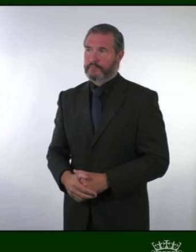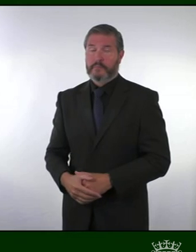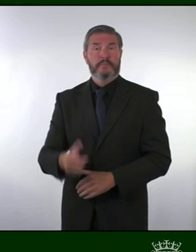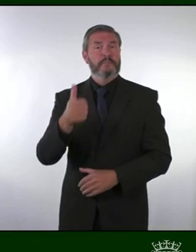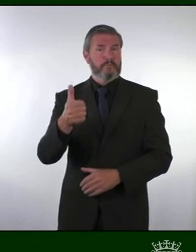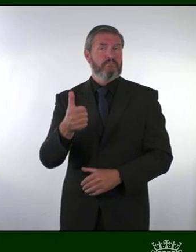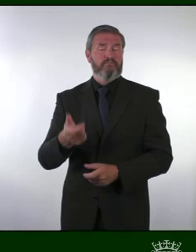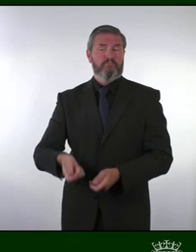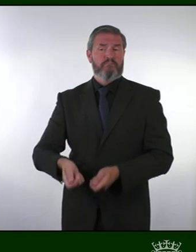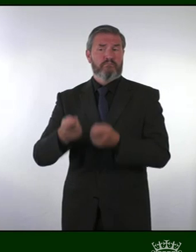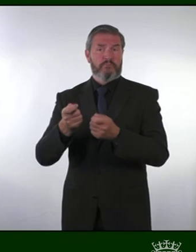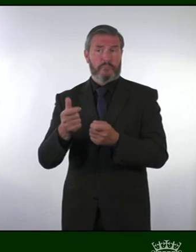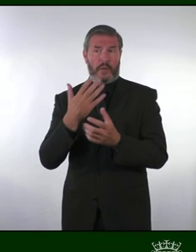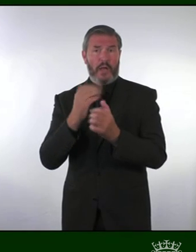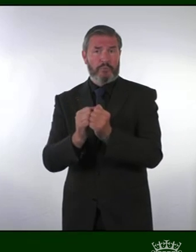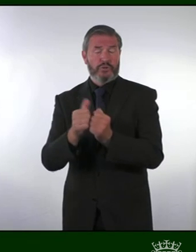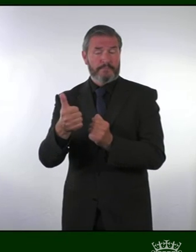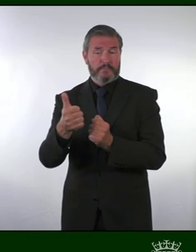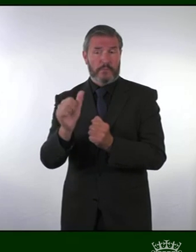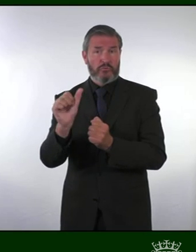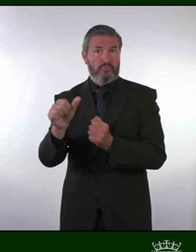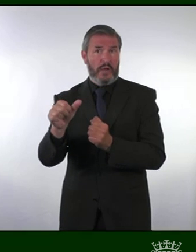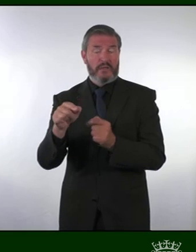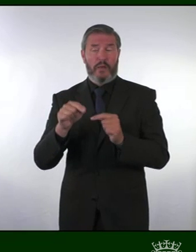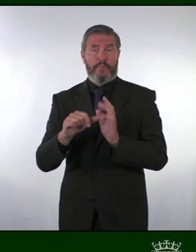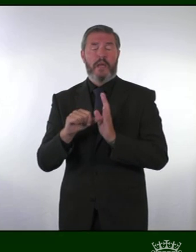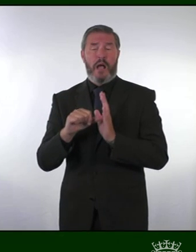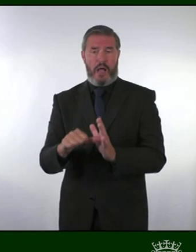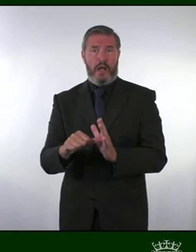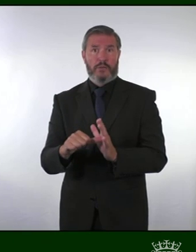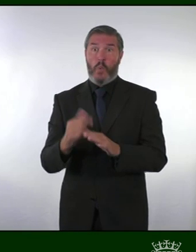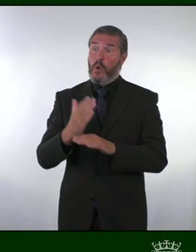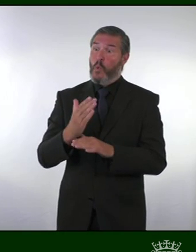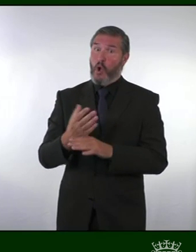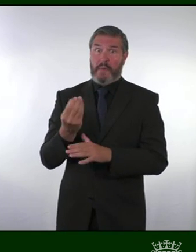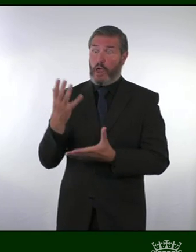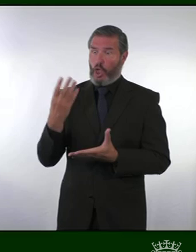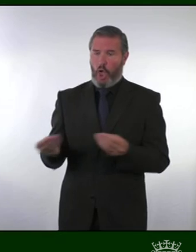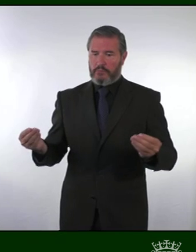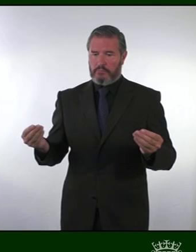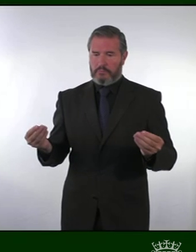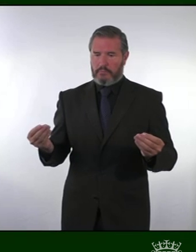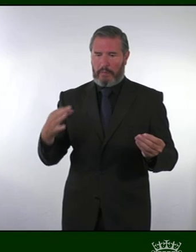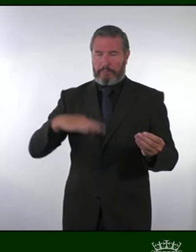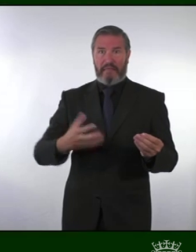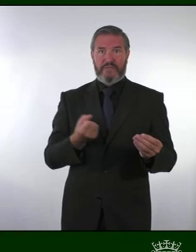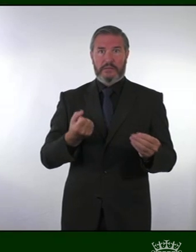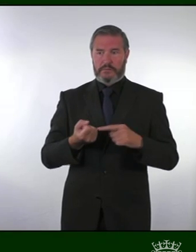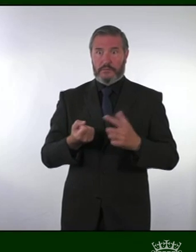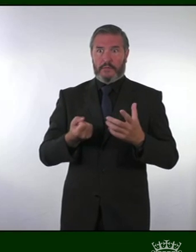I thank my right honourable Friend, and he is quite right that there will be tough times ahead for people and for families.